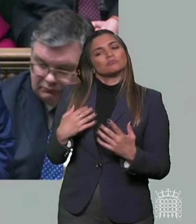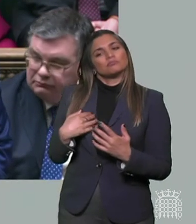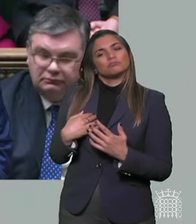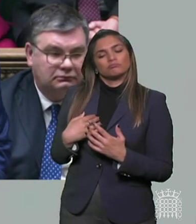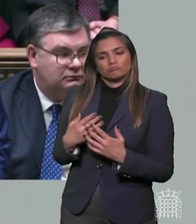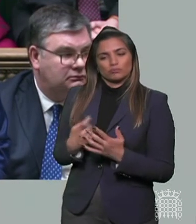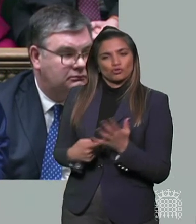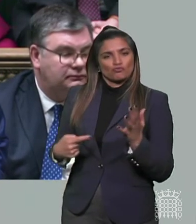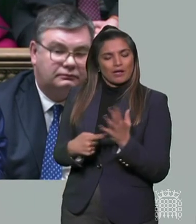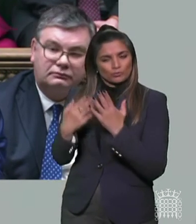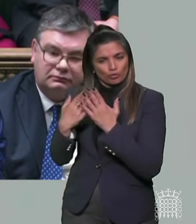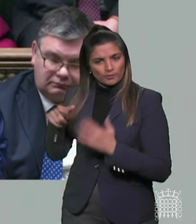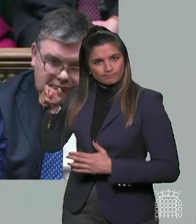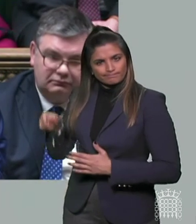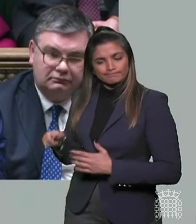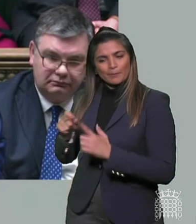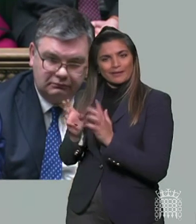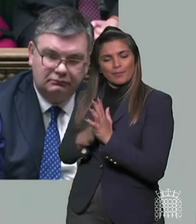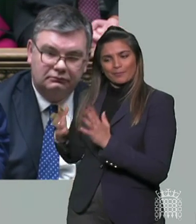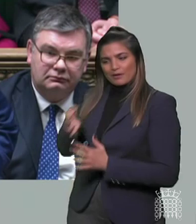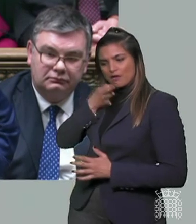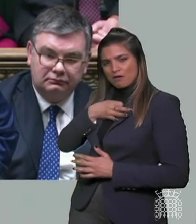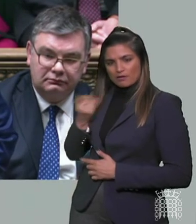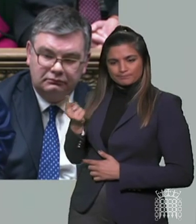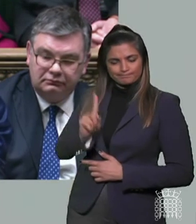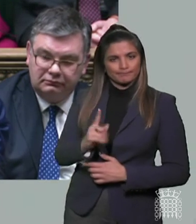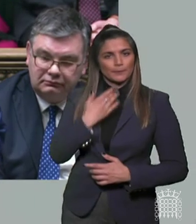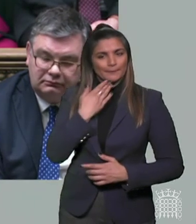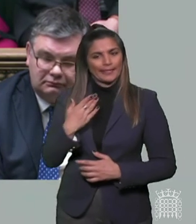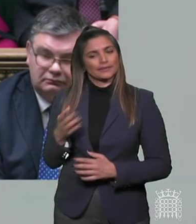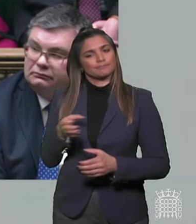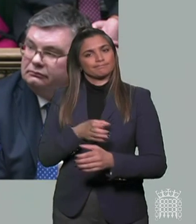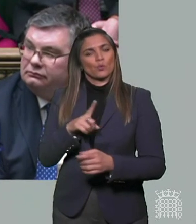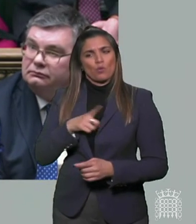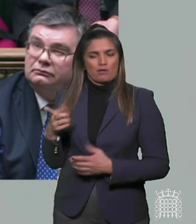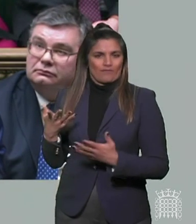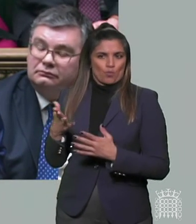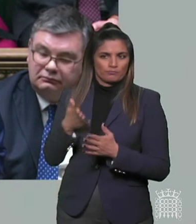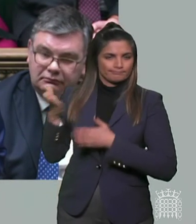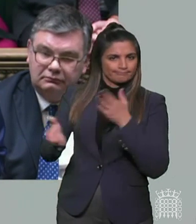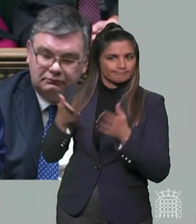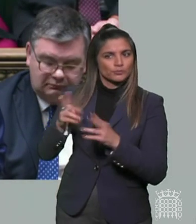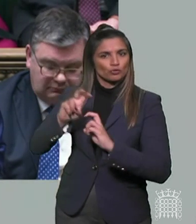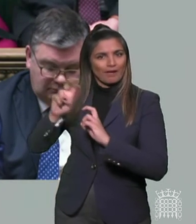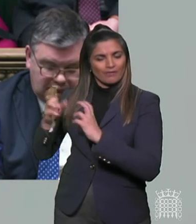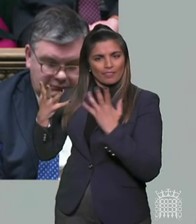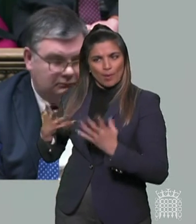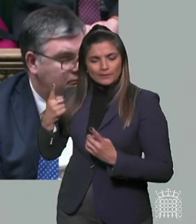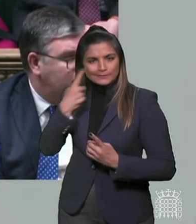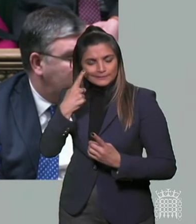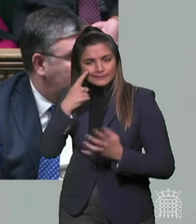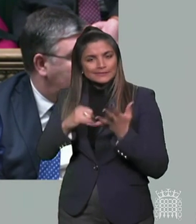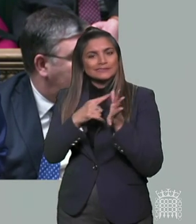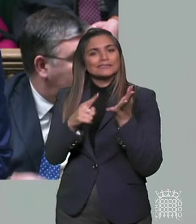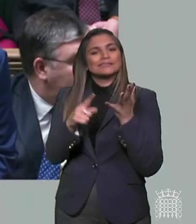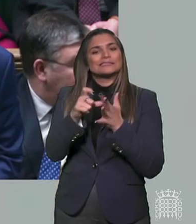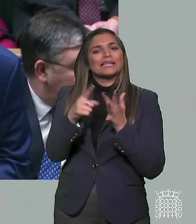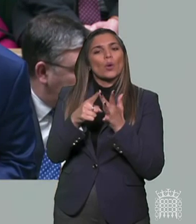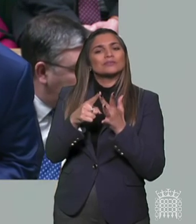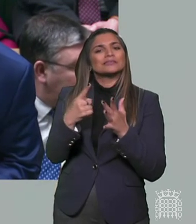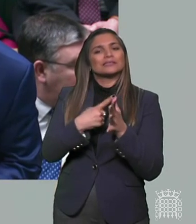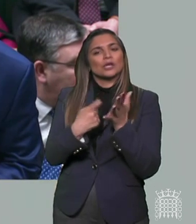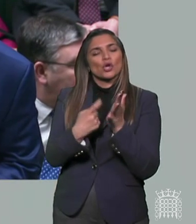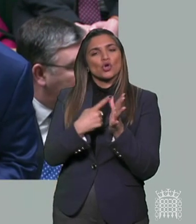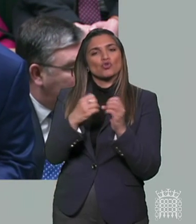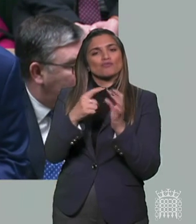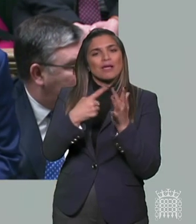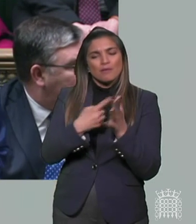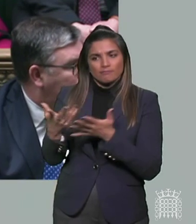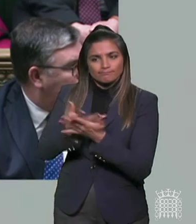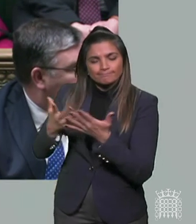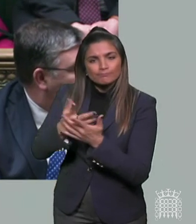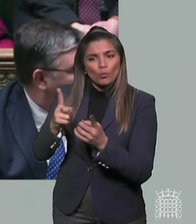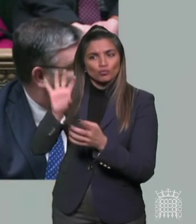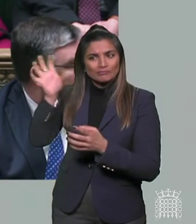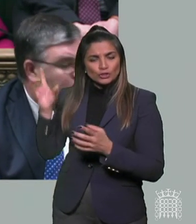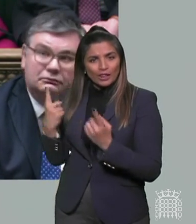As the House will know, he is travelling in the United Arab Emirates and Saudi Arabia to discuss energy security, diplomatic action on Russia in Ukraine and regional issues, including Iran.